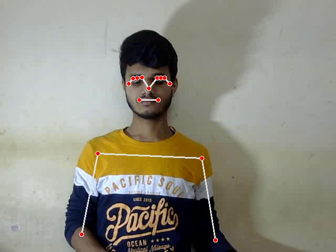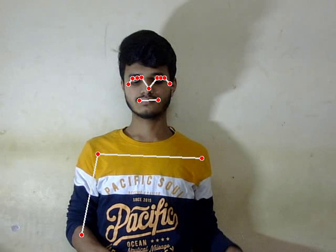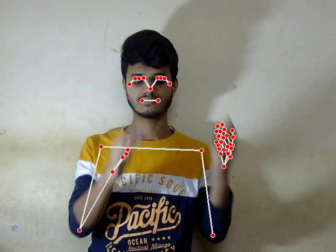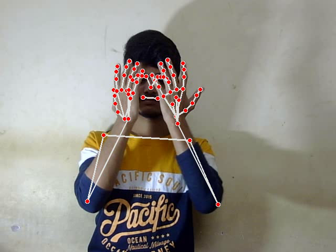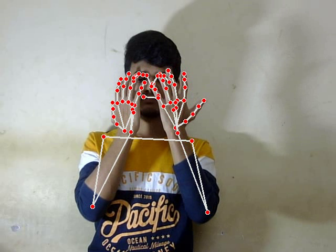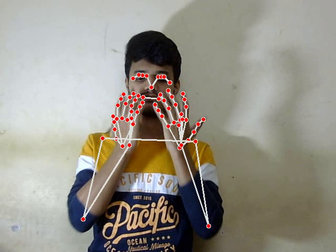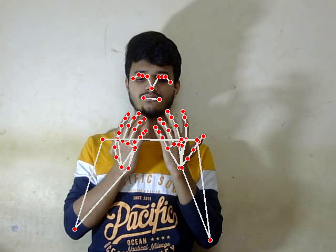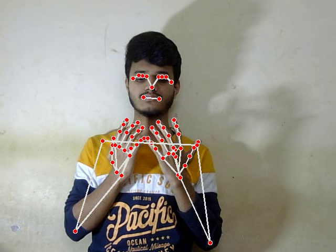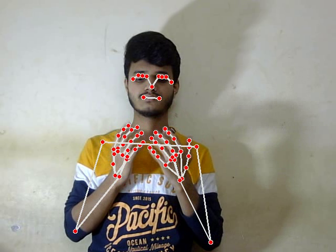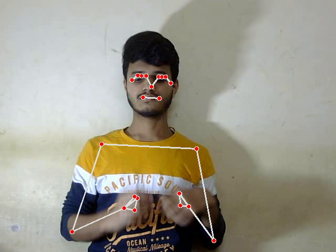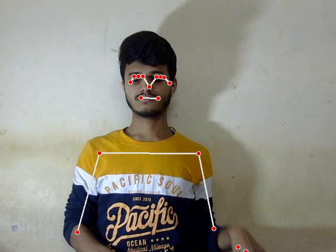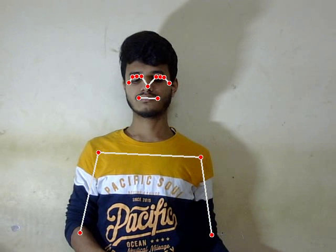sad